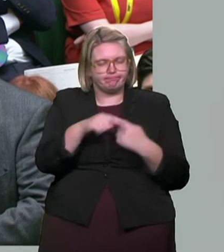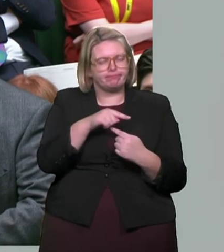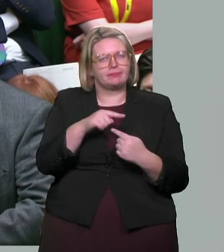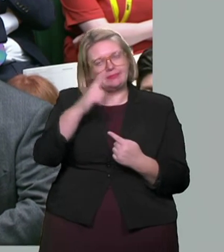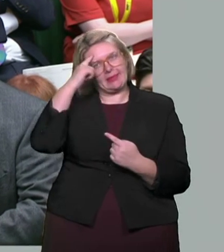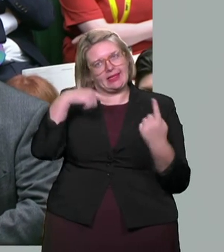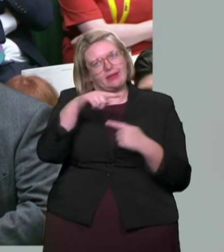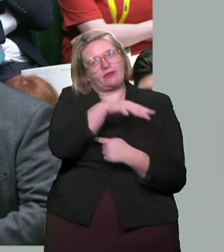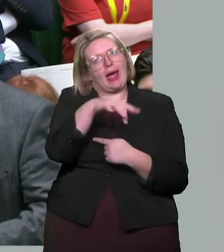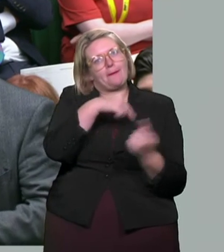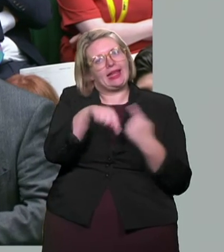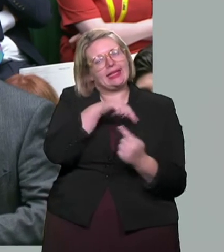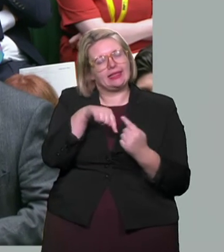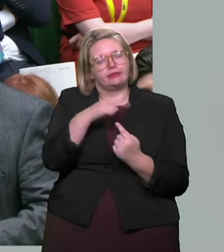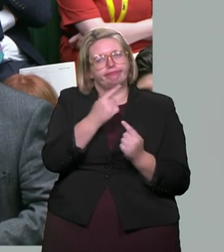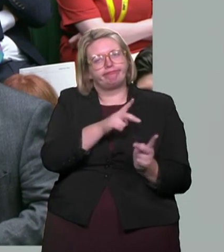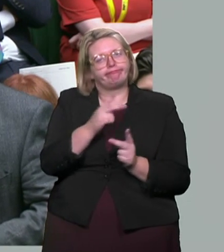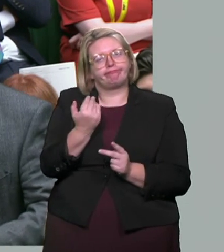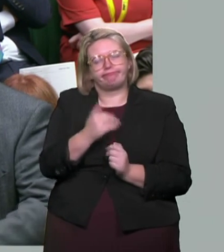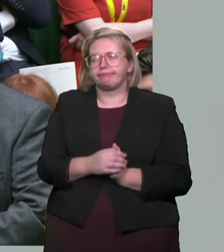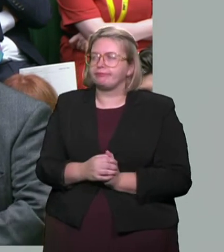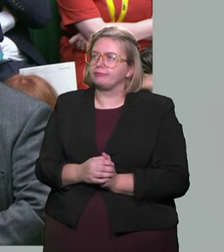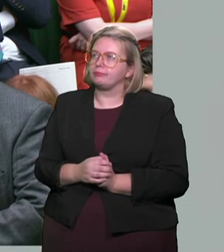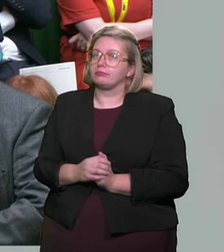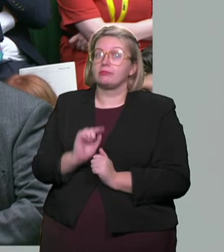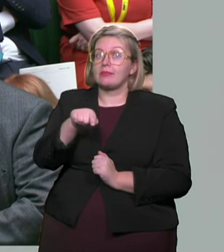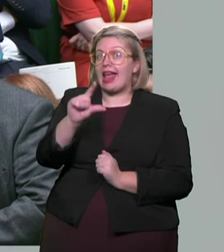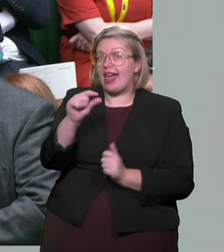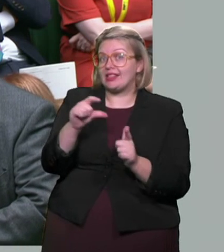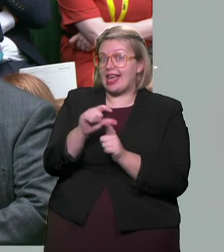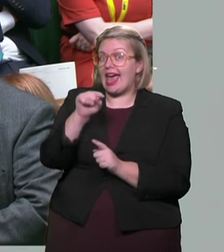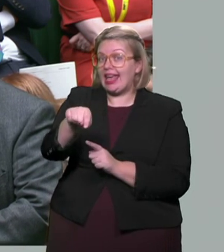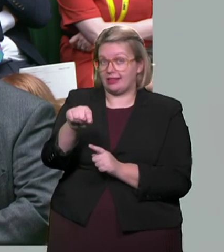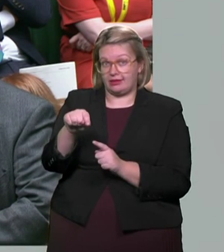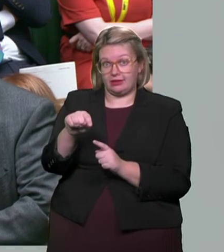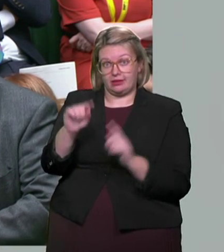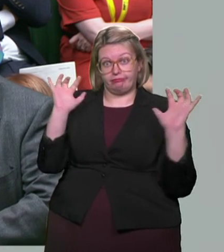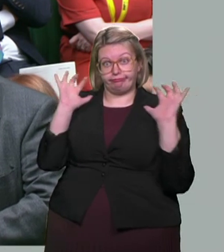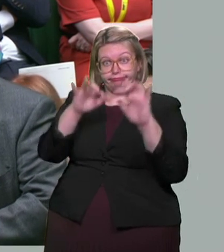In 11 short days, world leaders will gather in Glasgow for COP26.